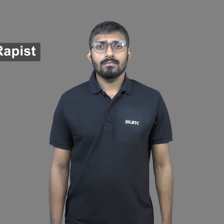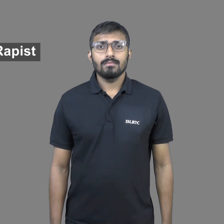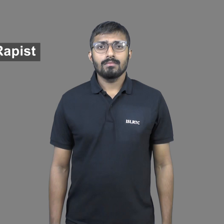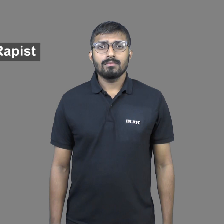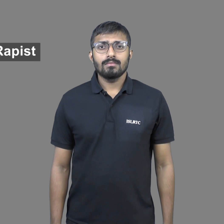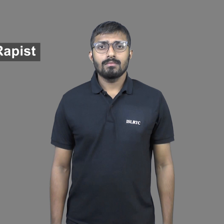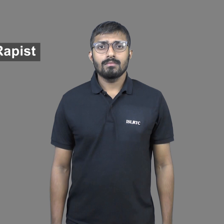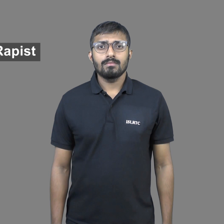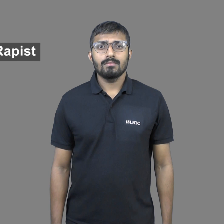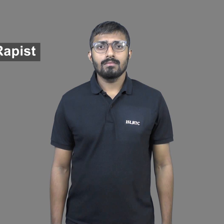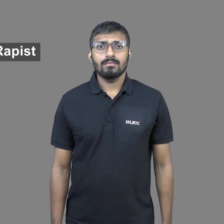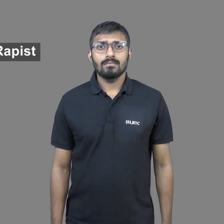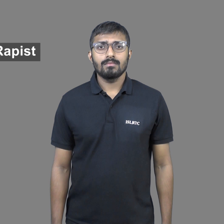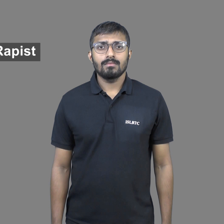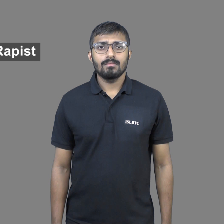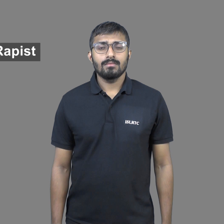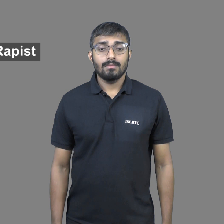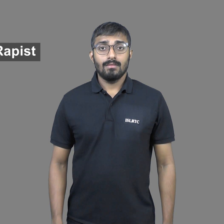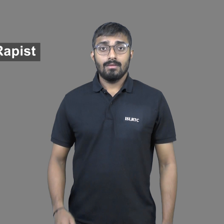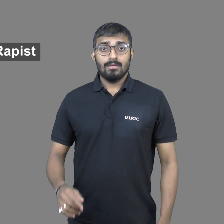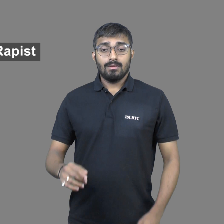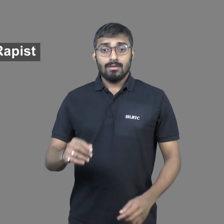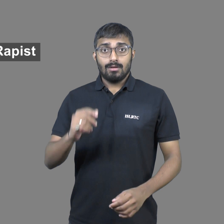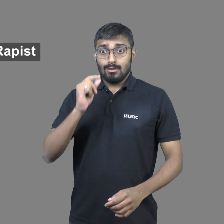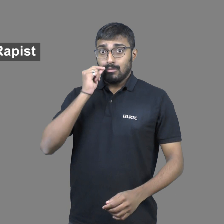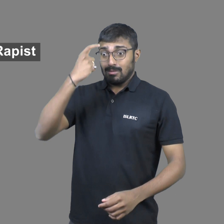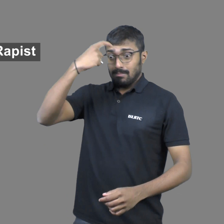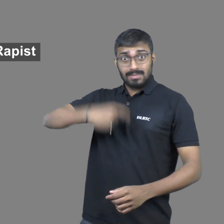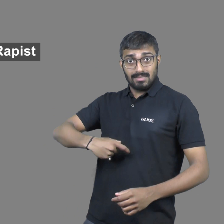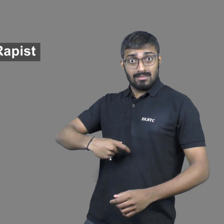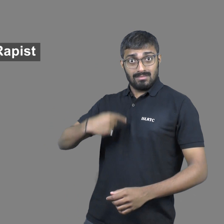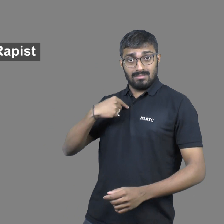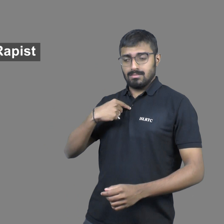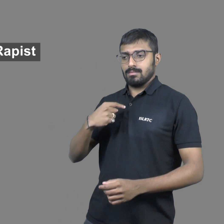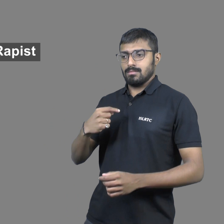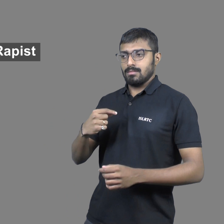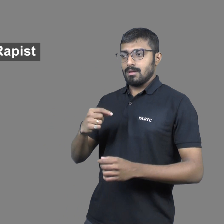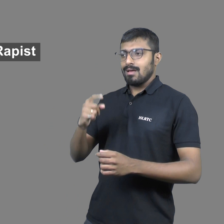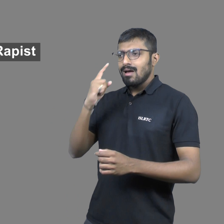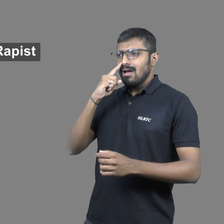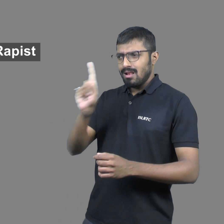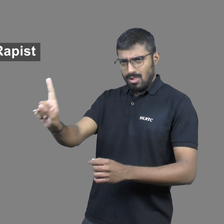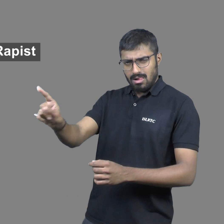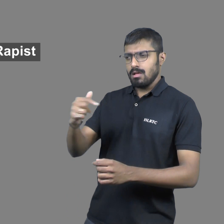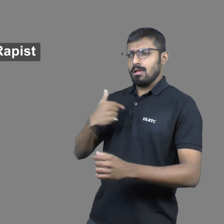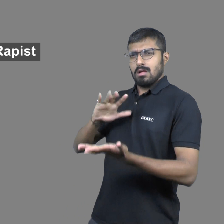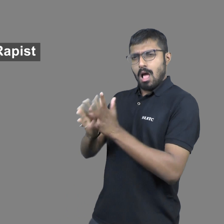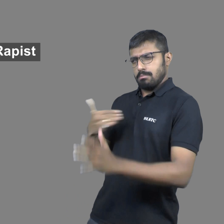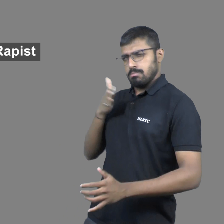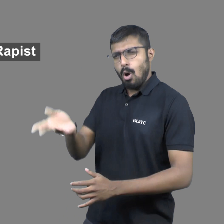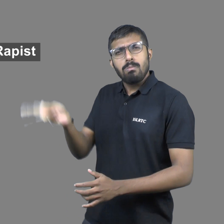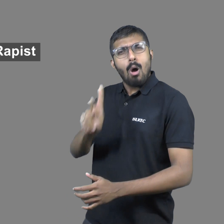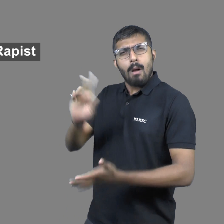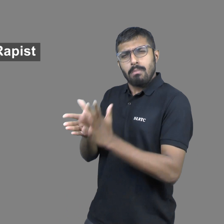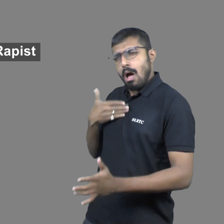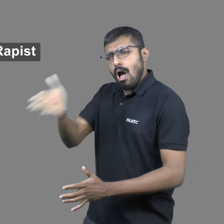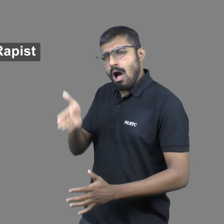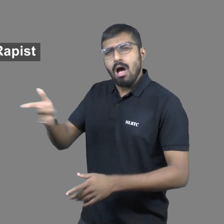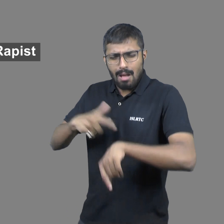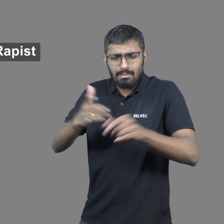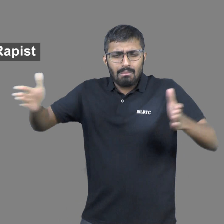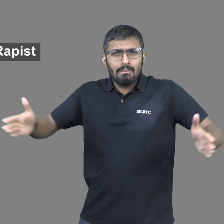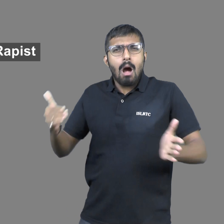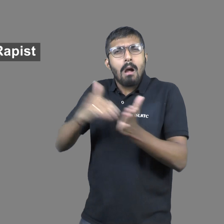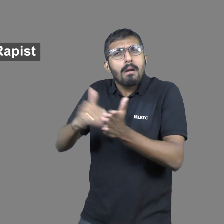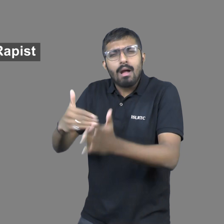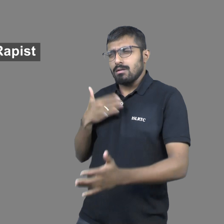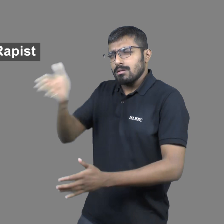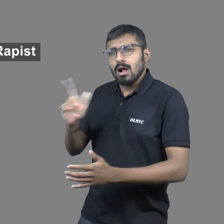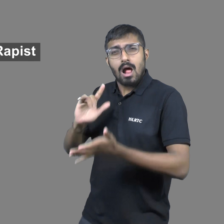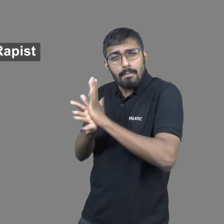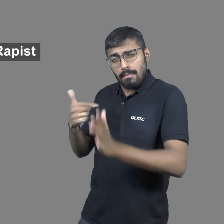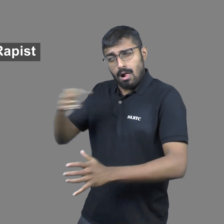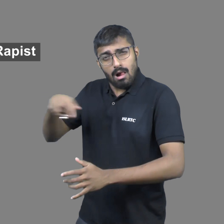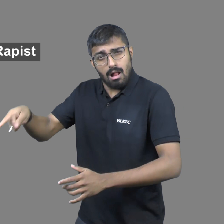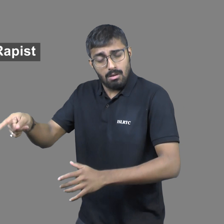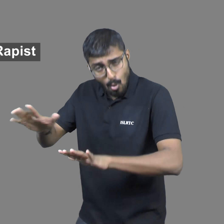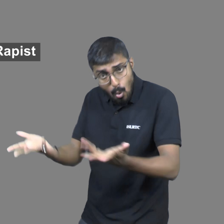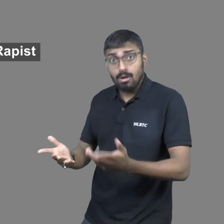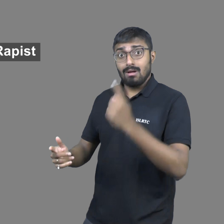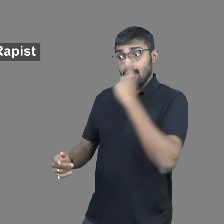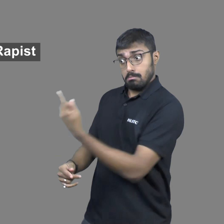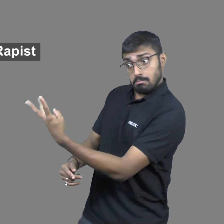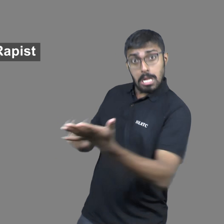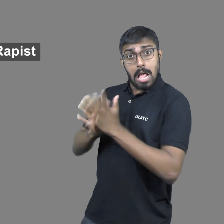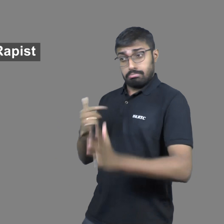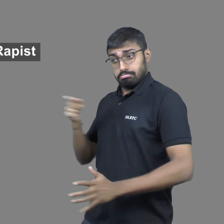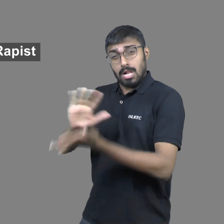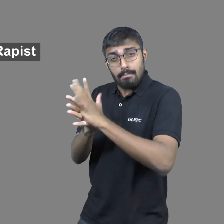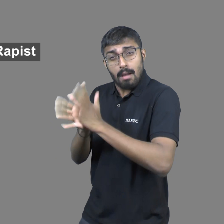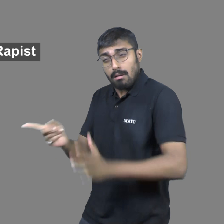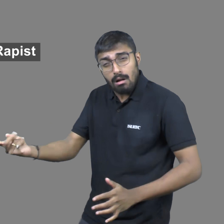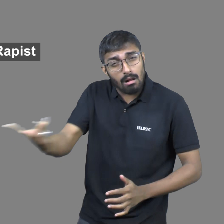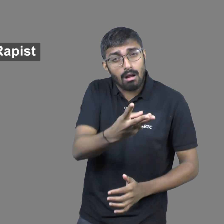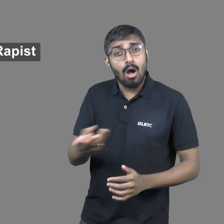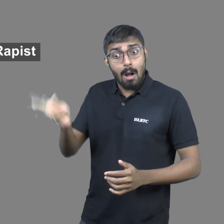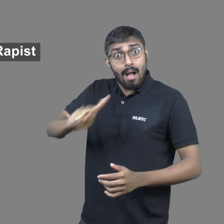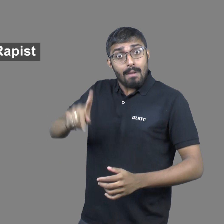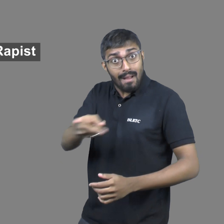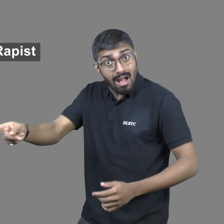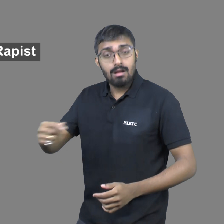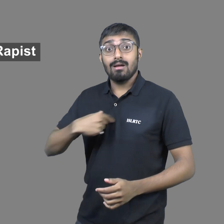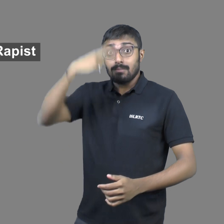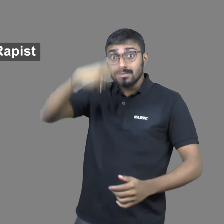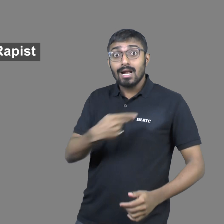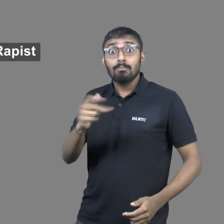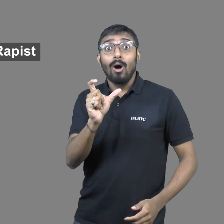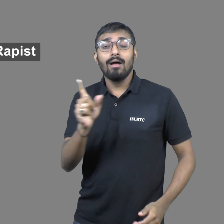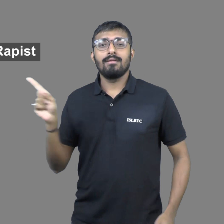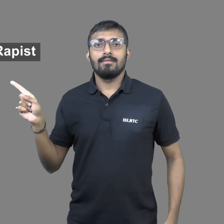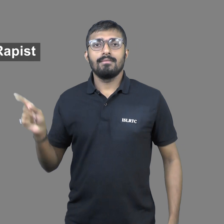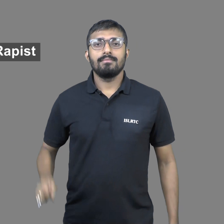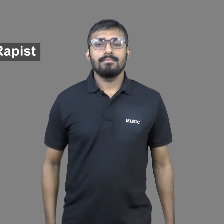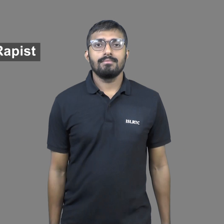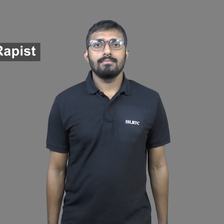Serial Rapist